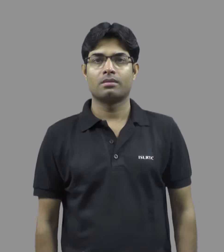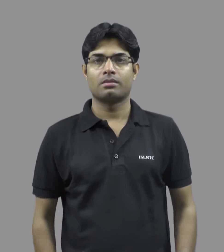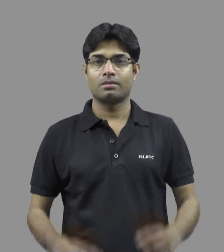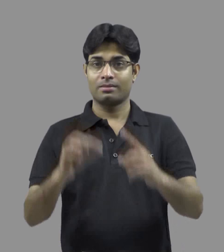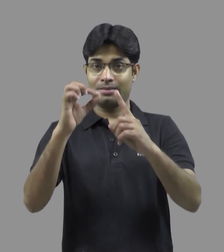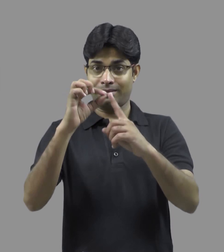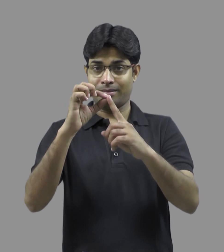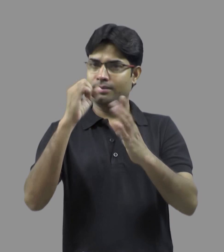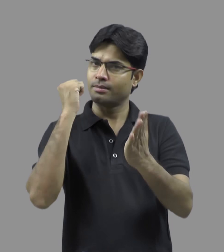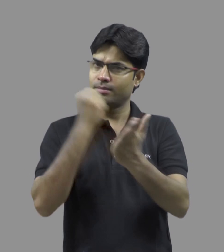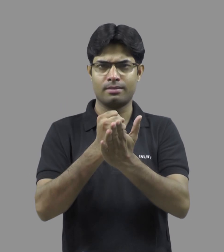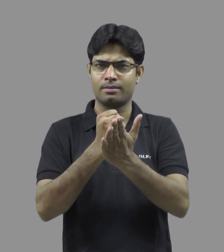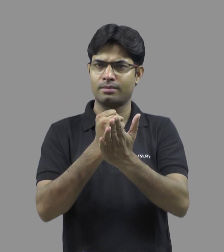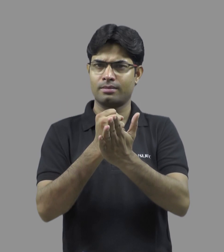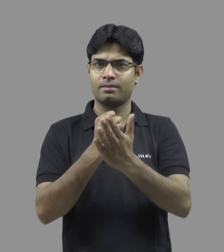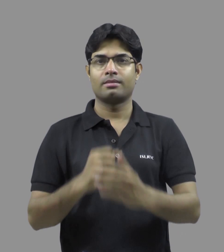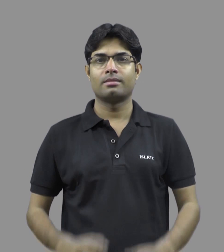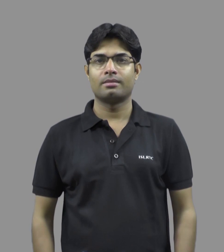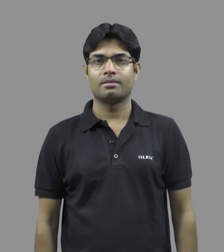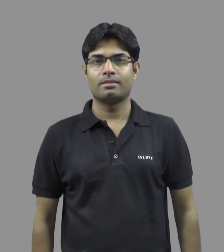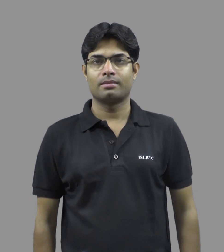Permanent